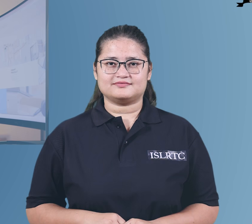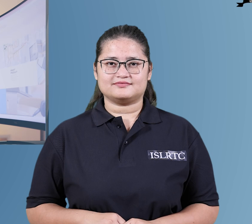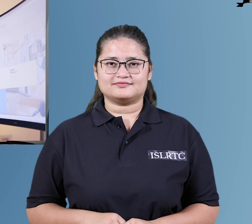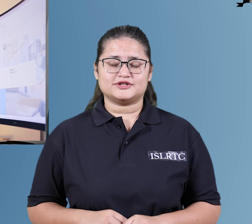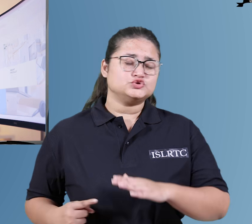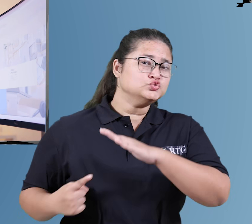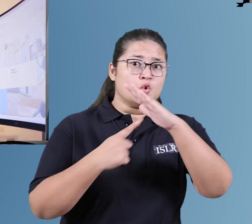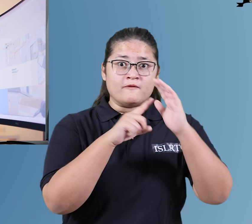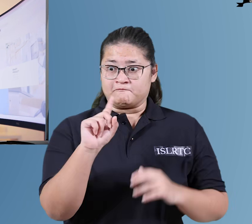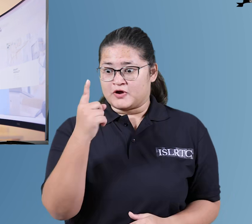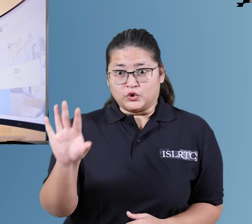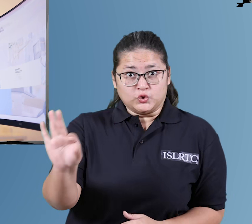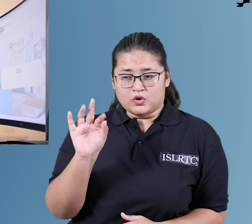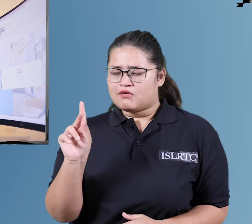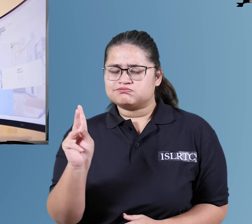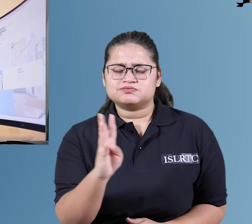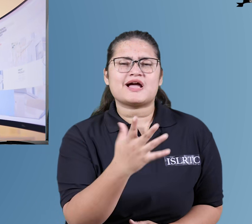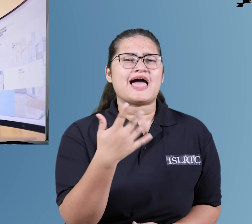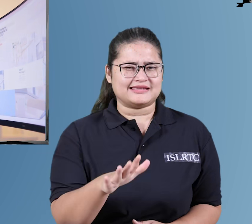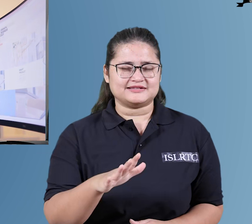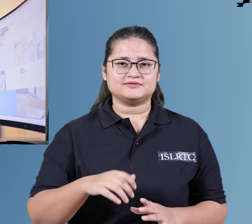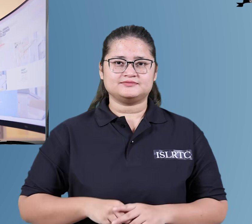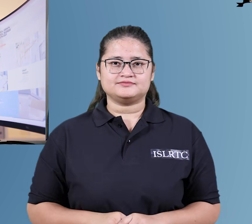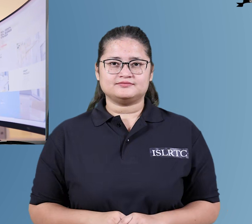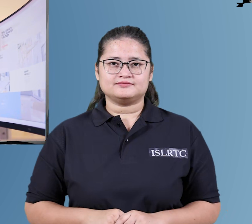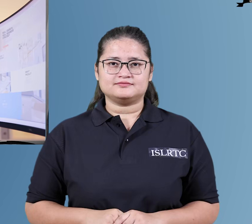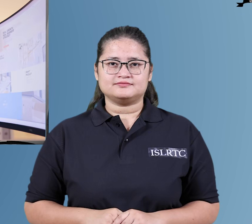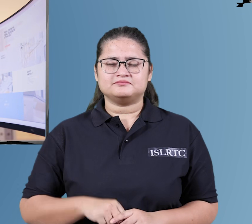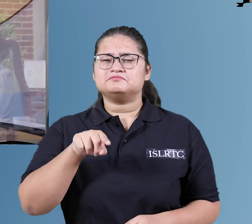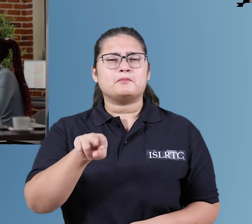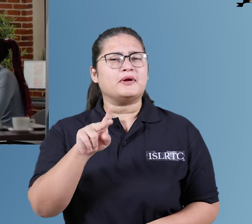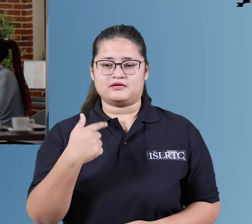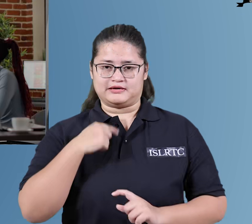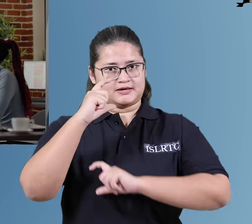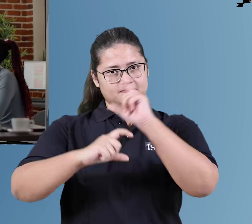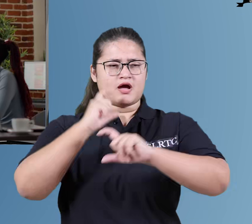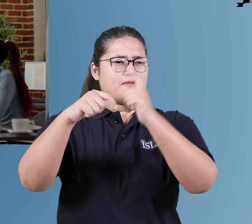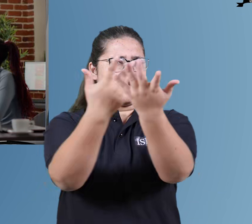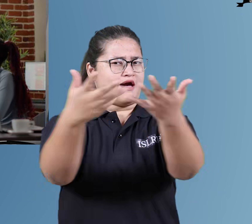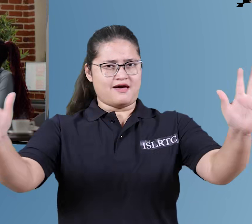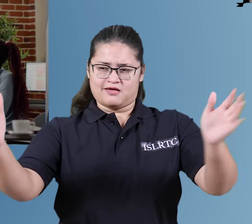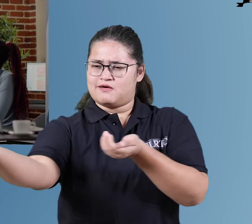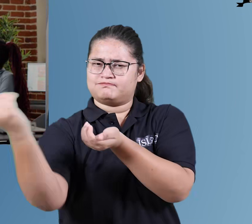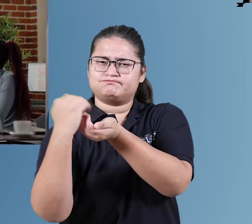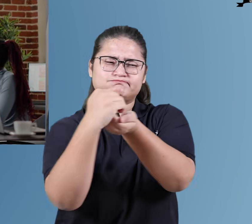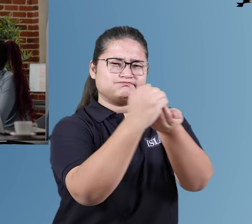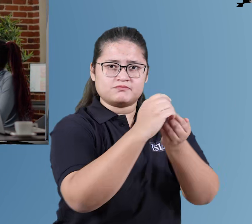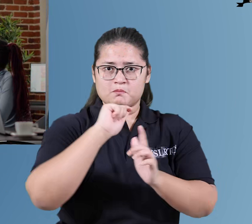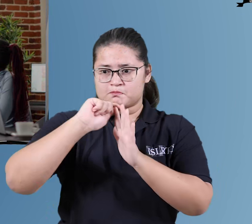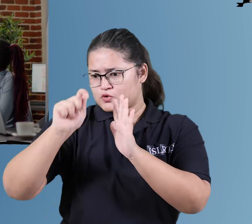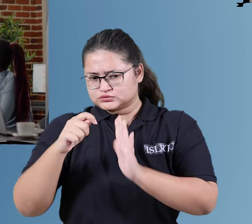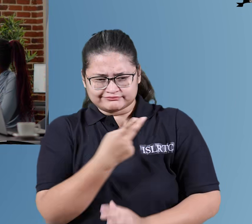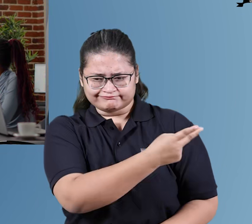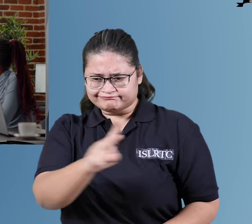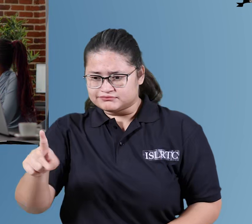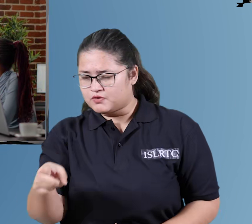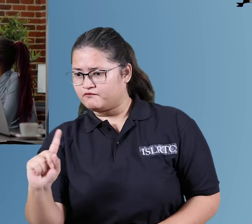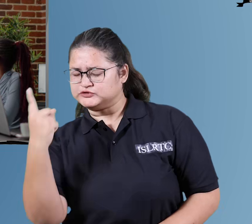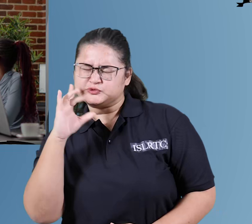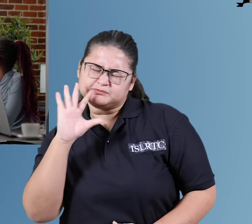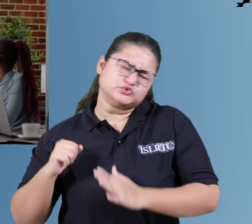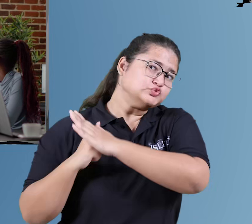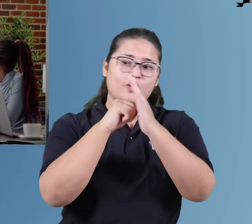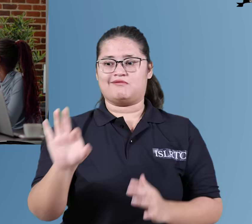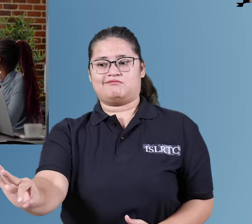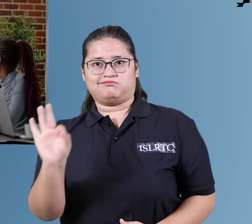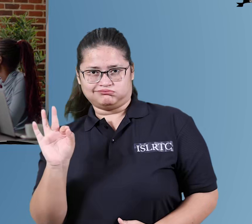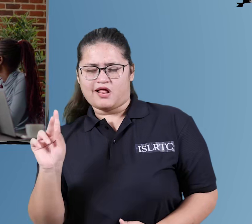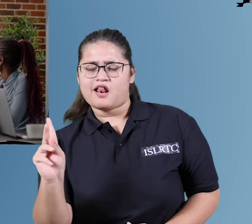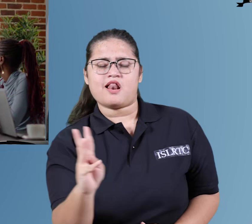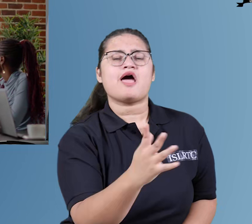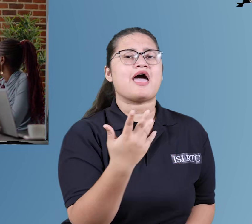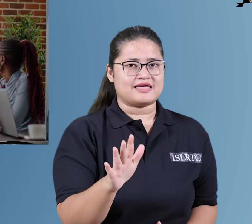Prioritize Arranging the various projects received by a company in order of importance.